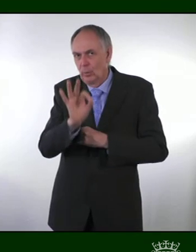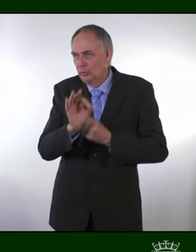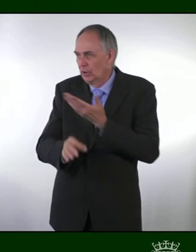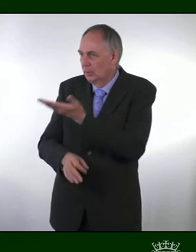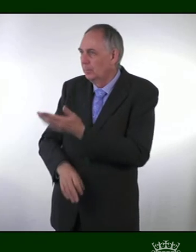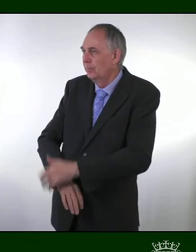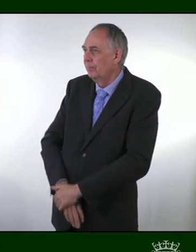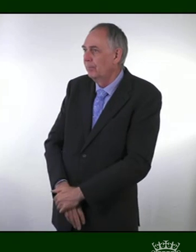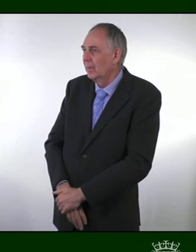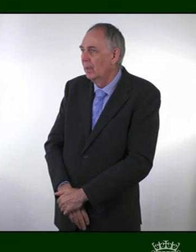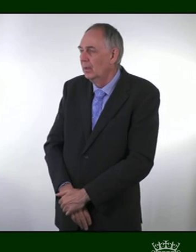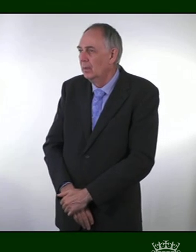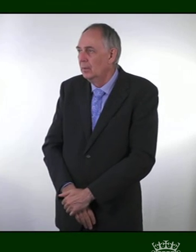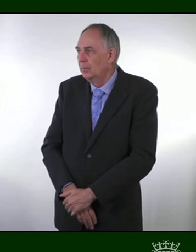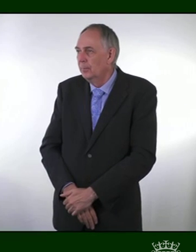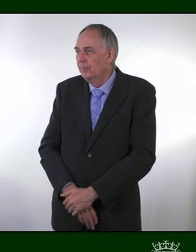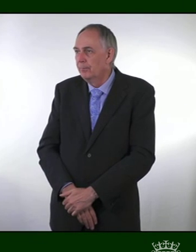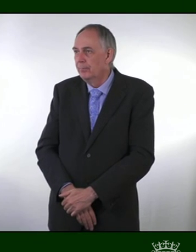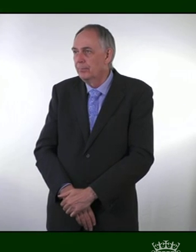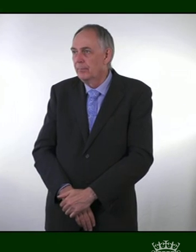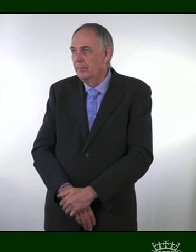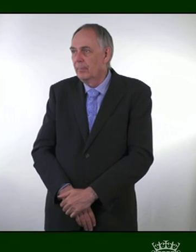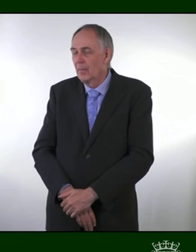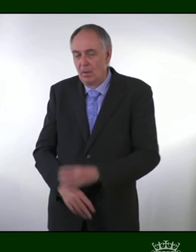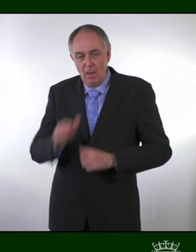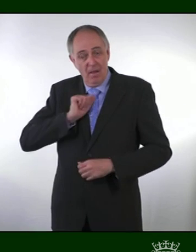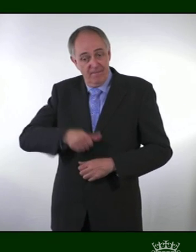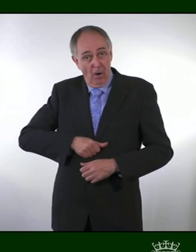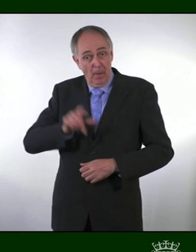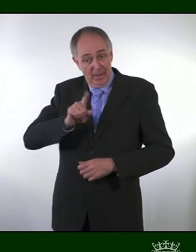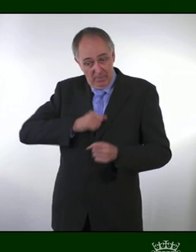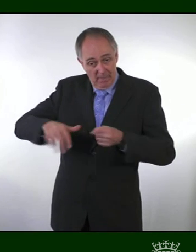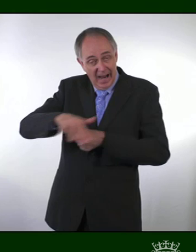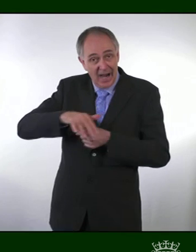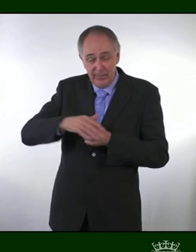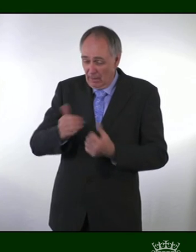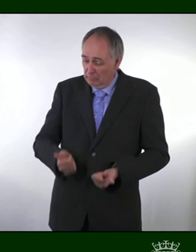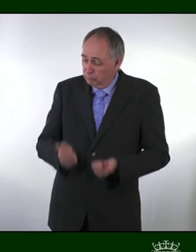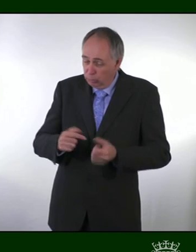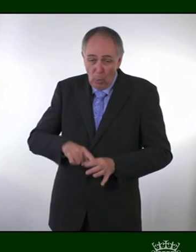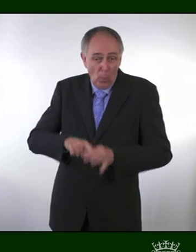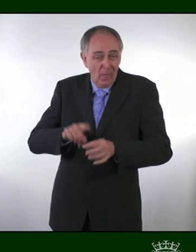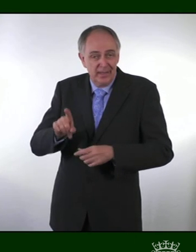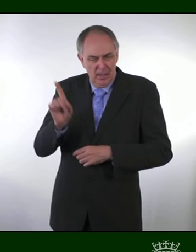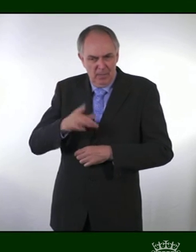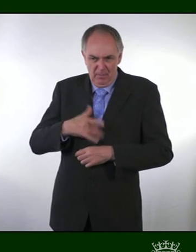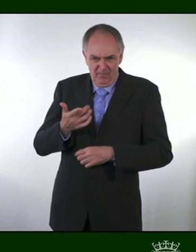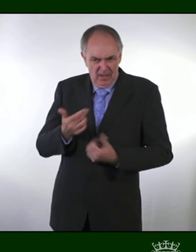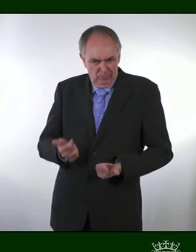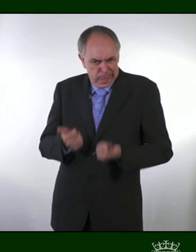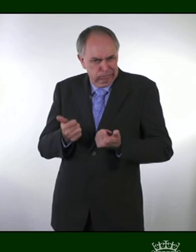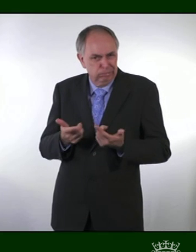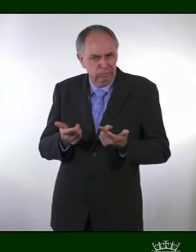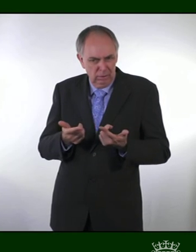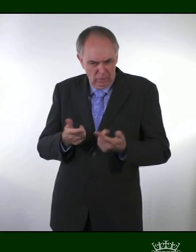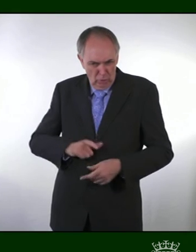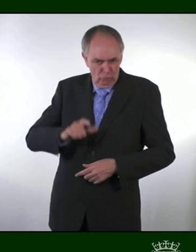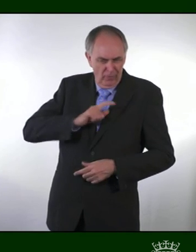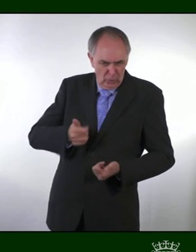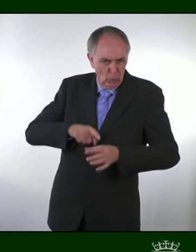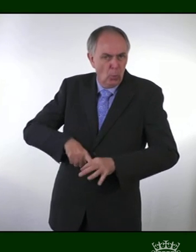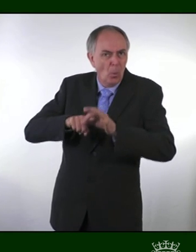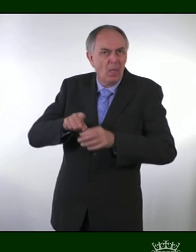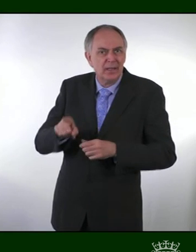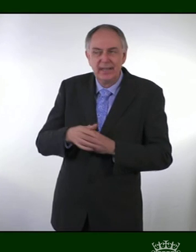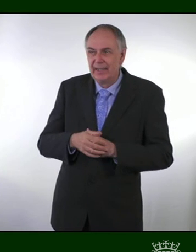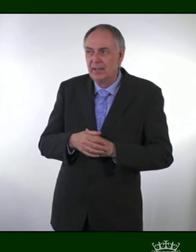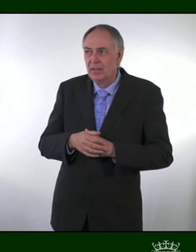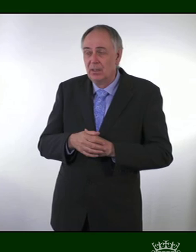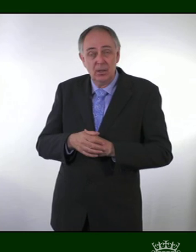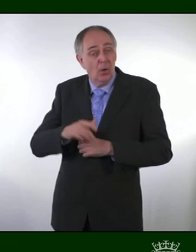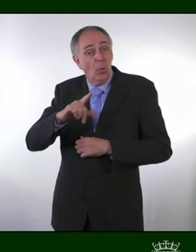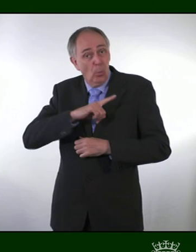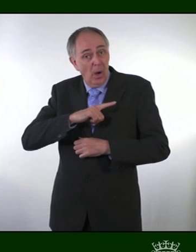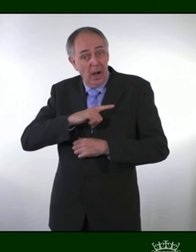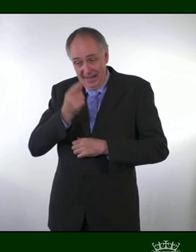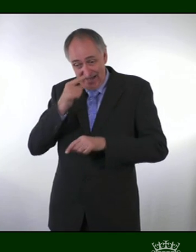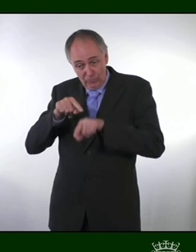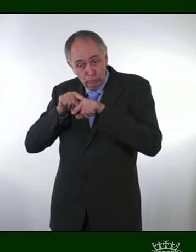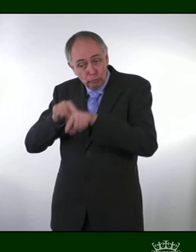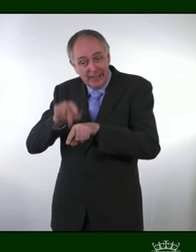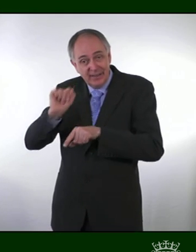Beef farmers in my constituency produce high-quality products in which consumers can have confidence because our farmers can demonstrate lifelong traceability of their cattle.